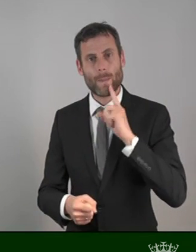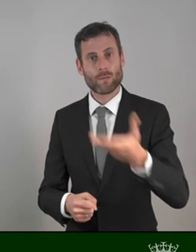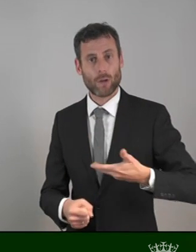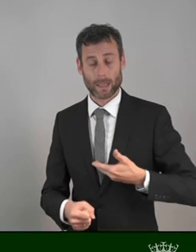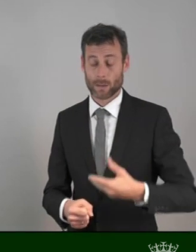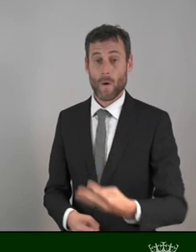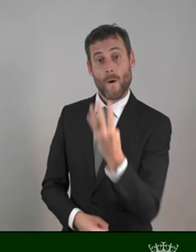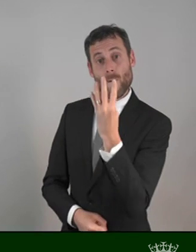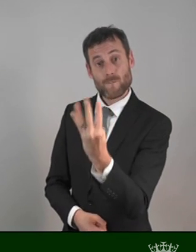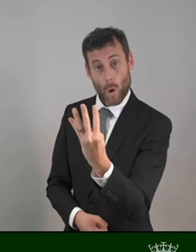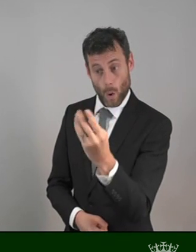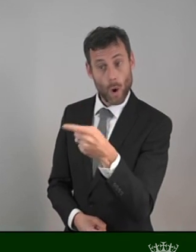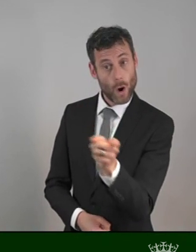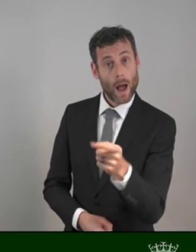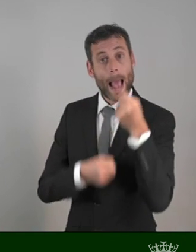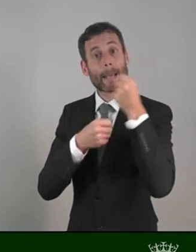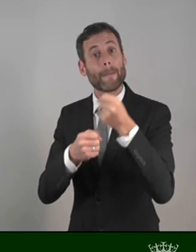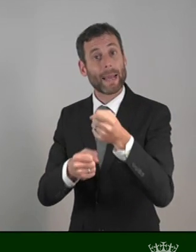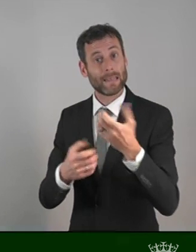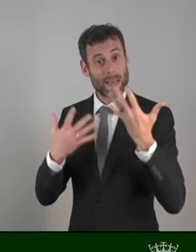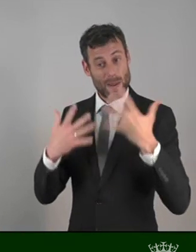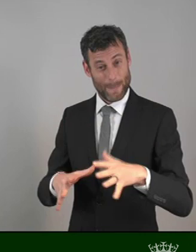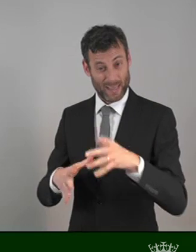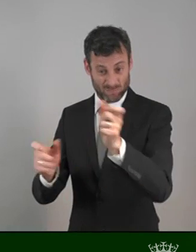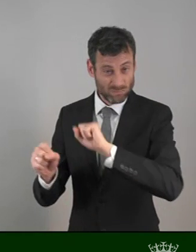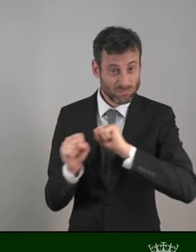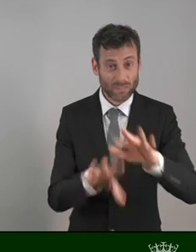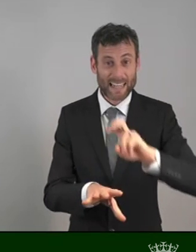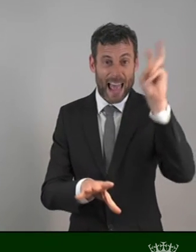Is that the kind of human rights we tolerate? I sincerely hope not.